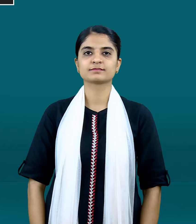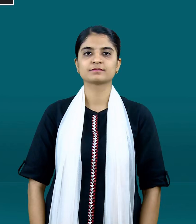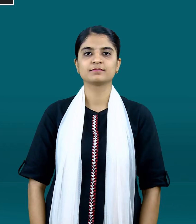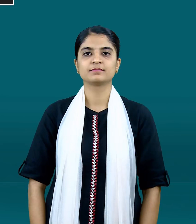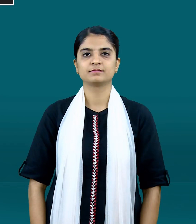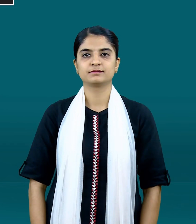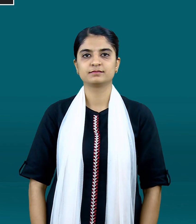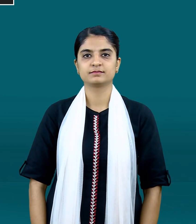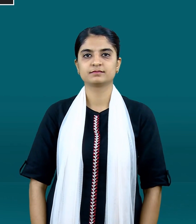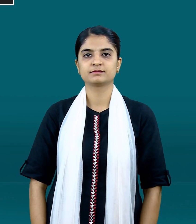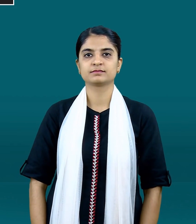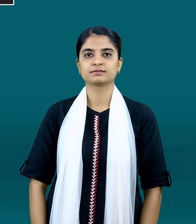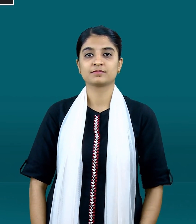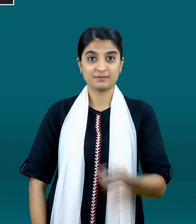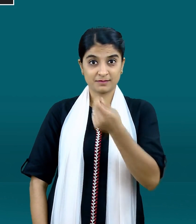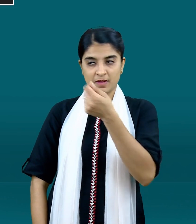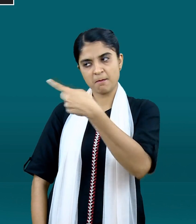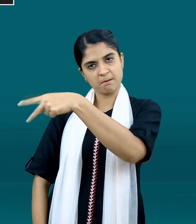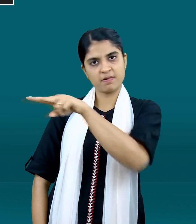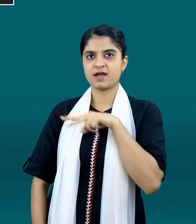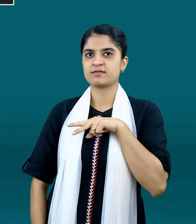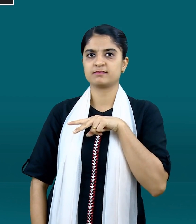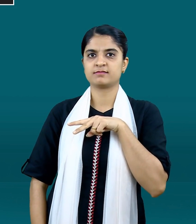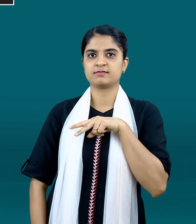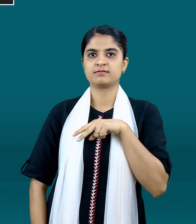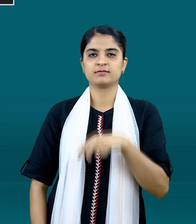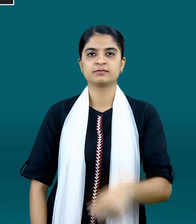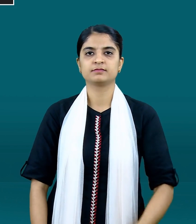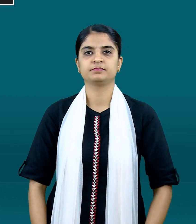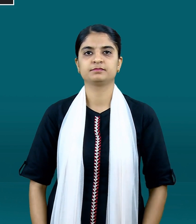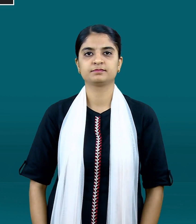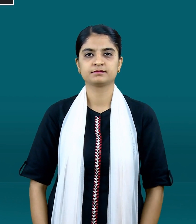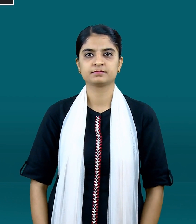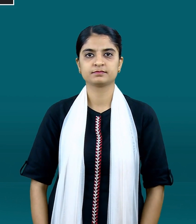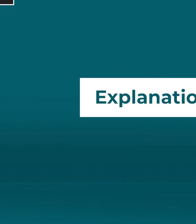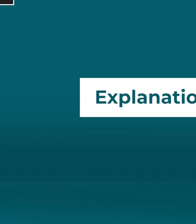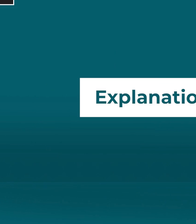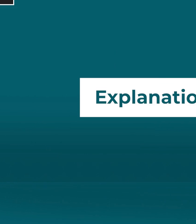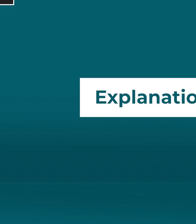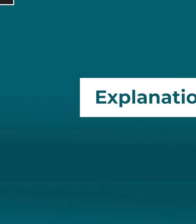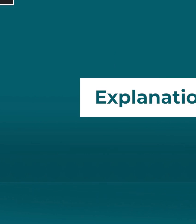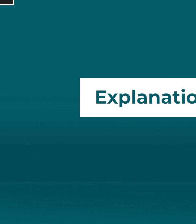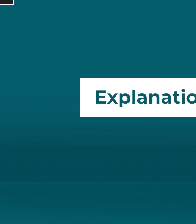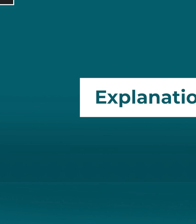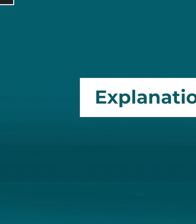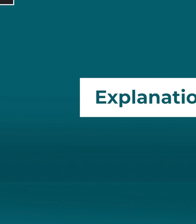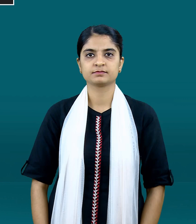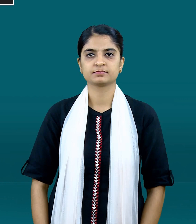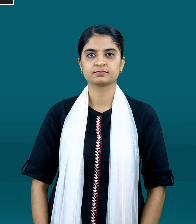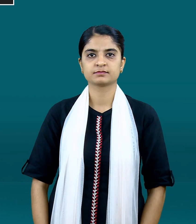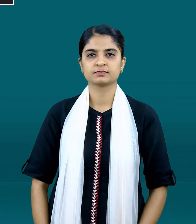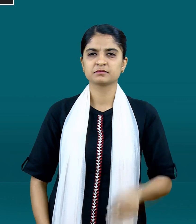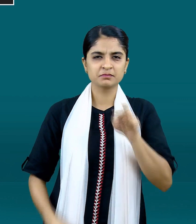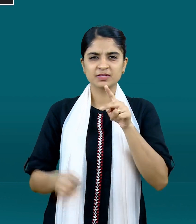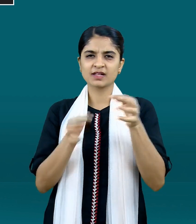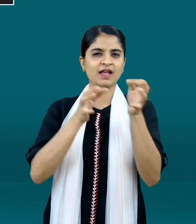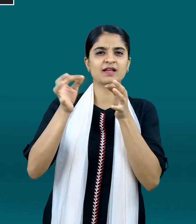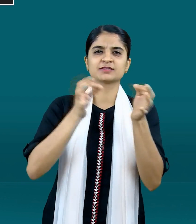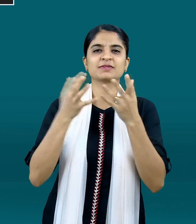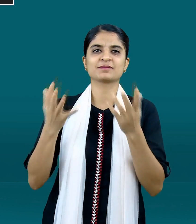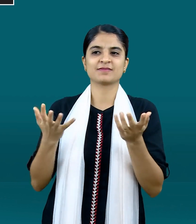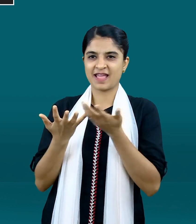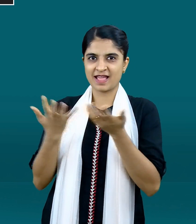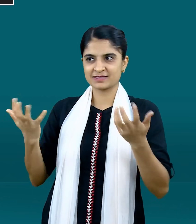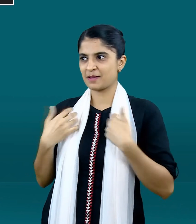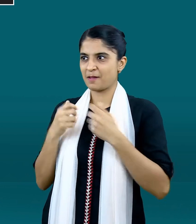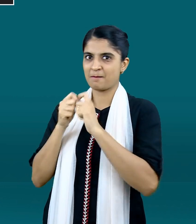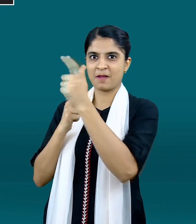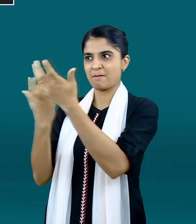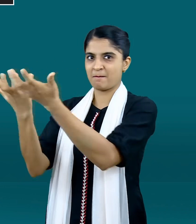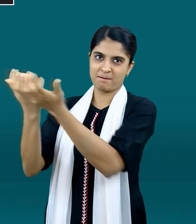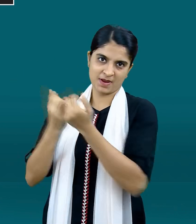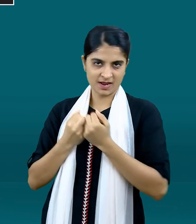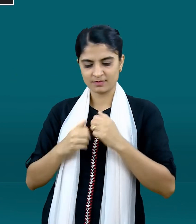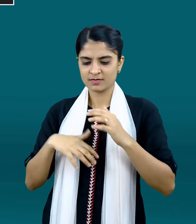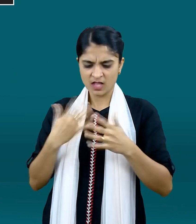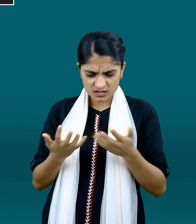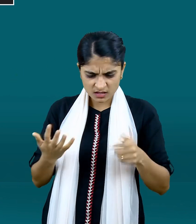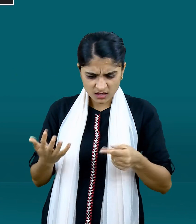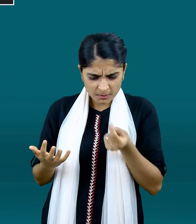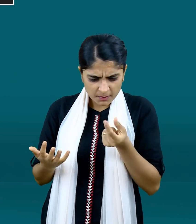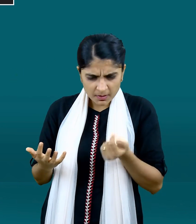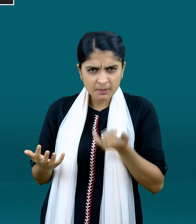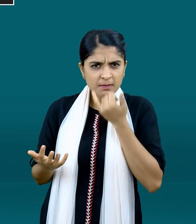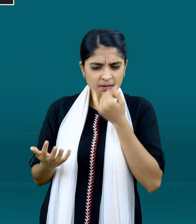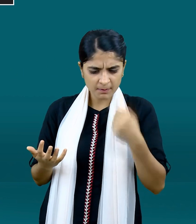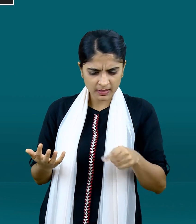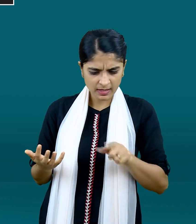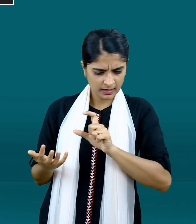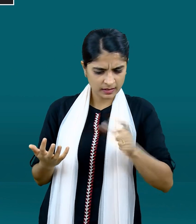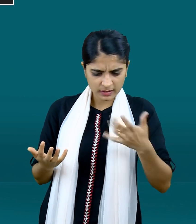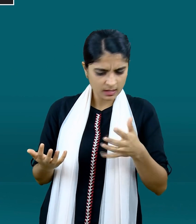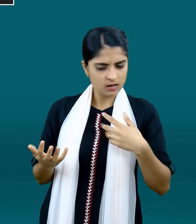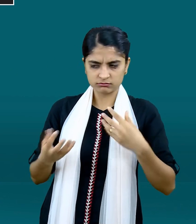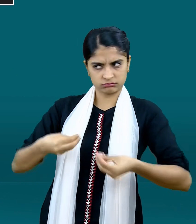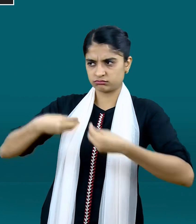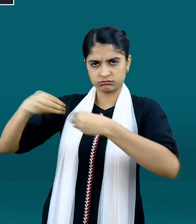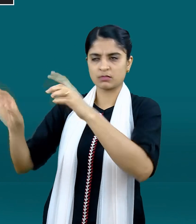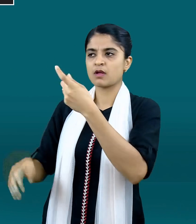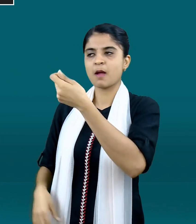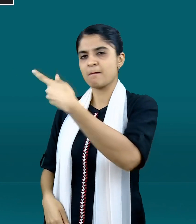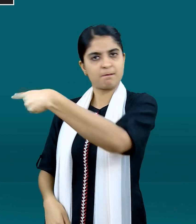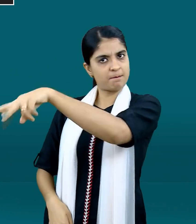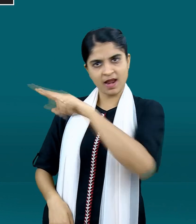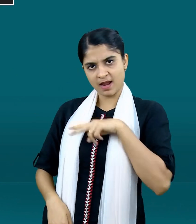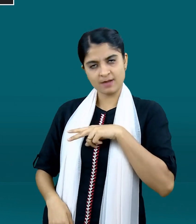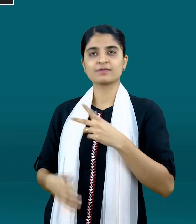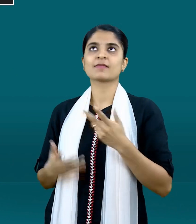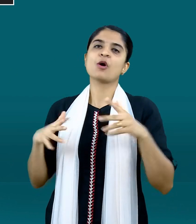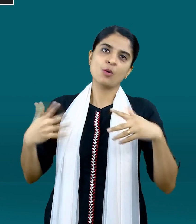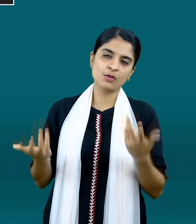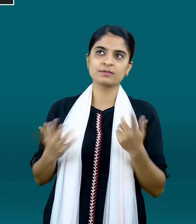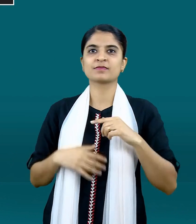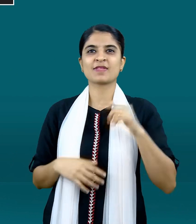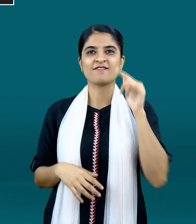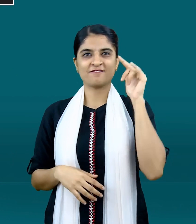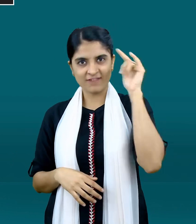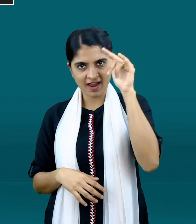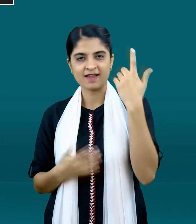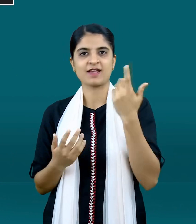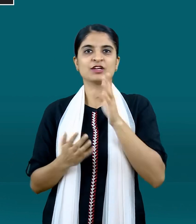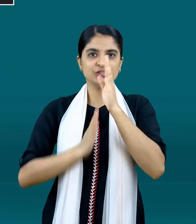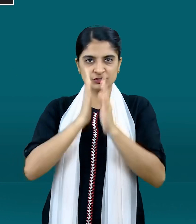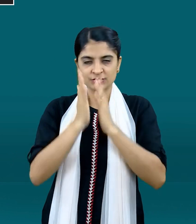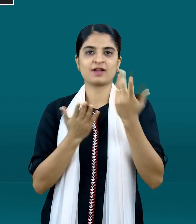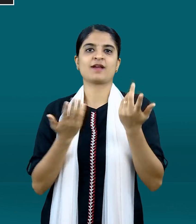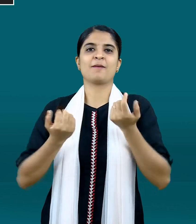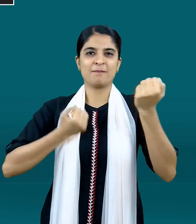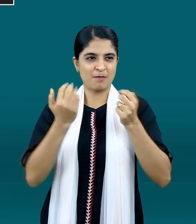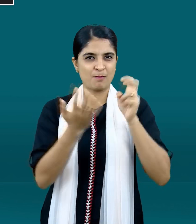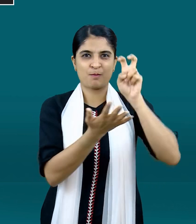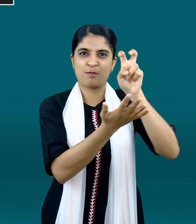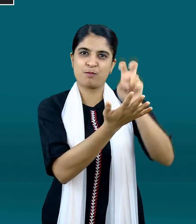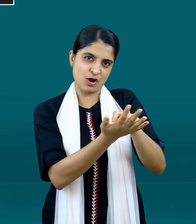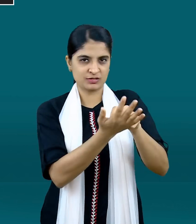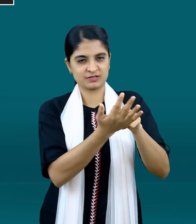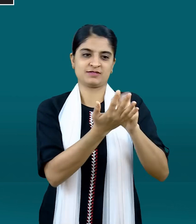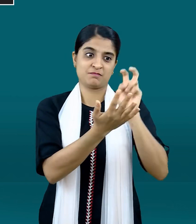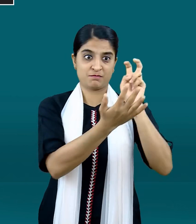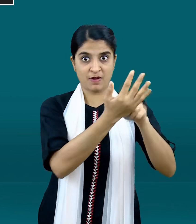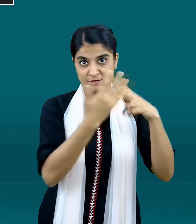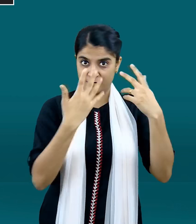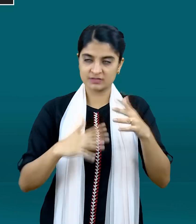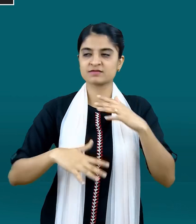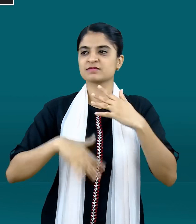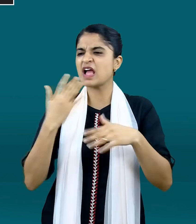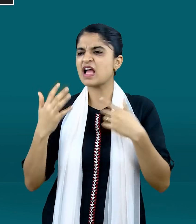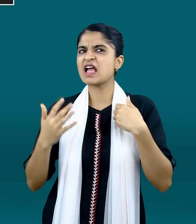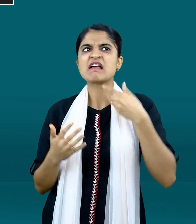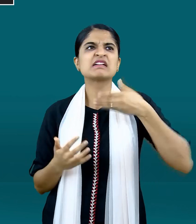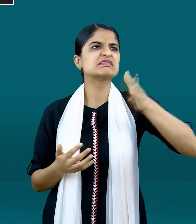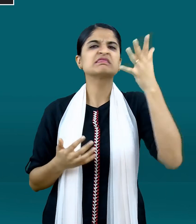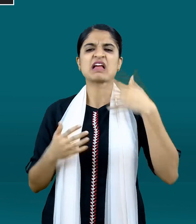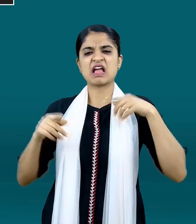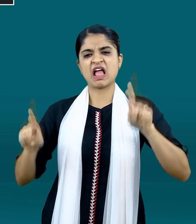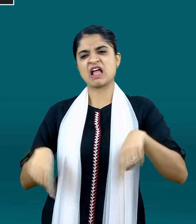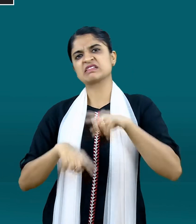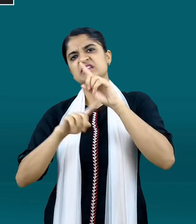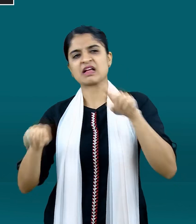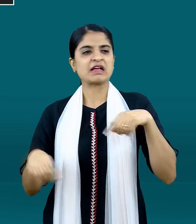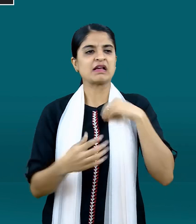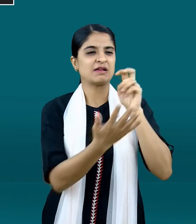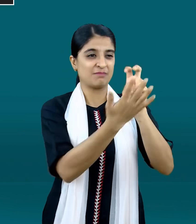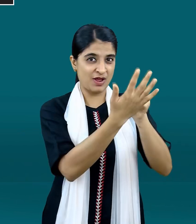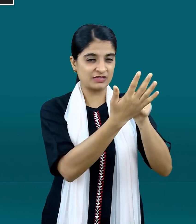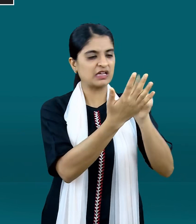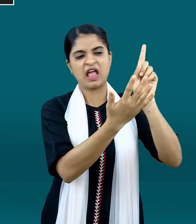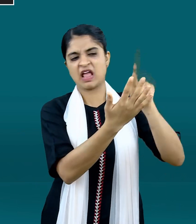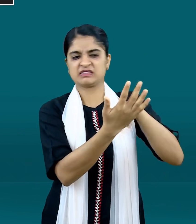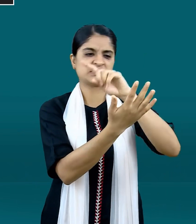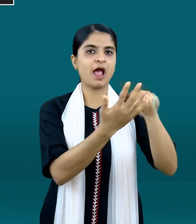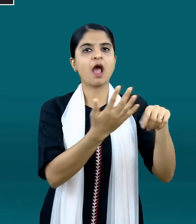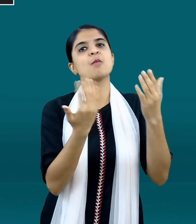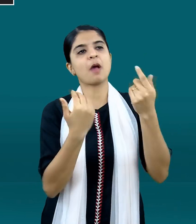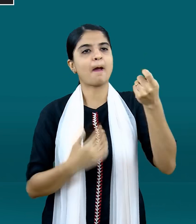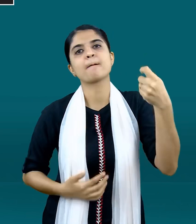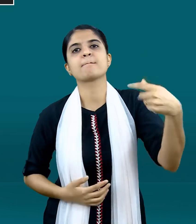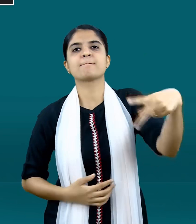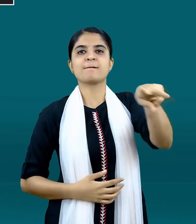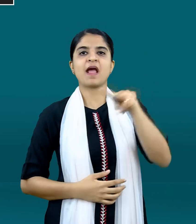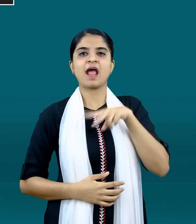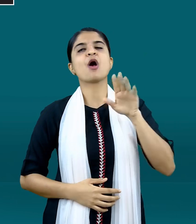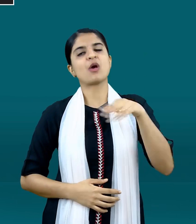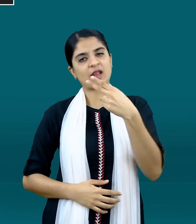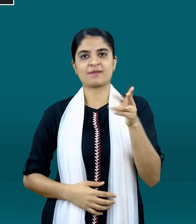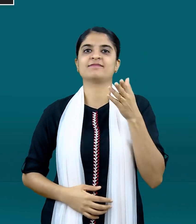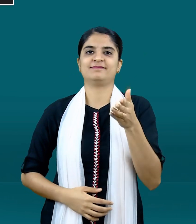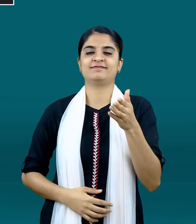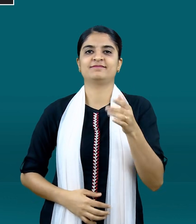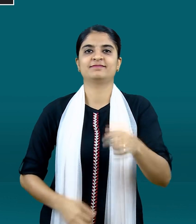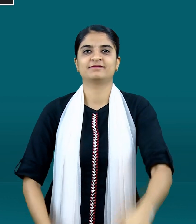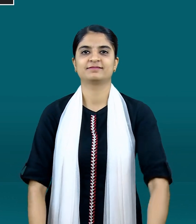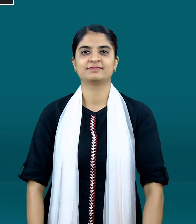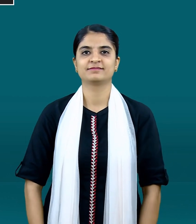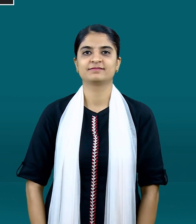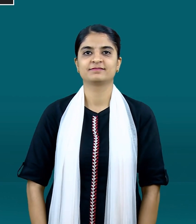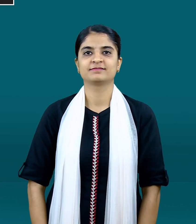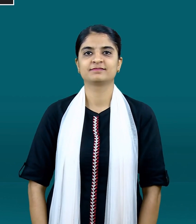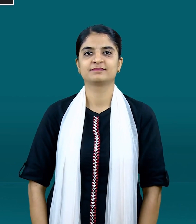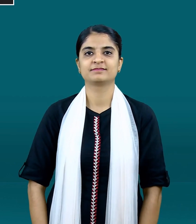Refund